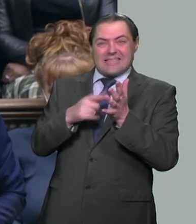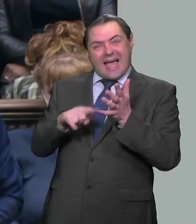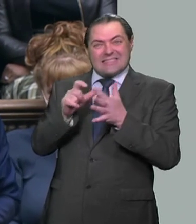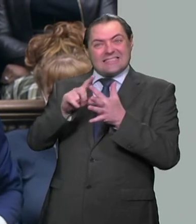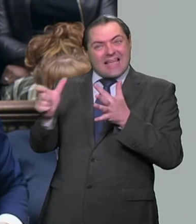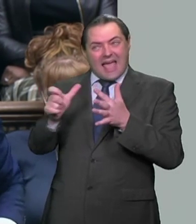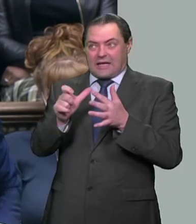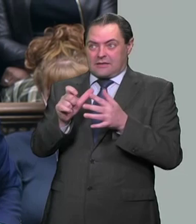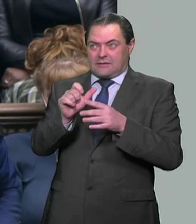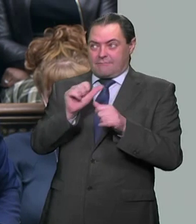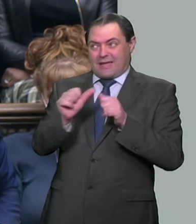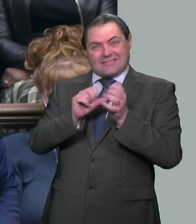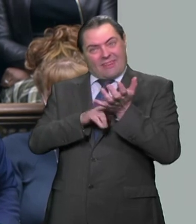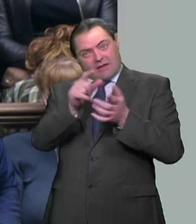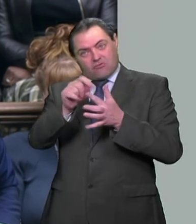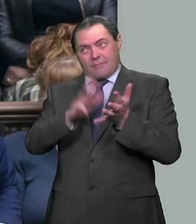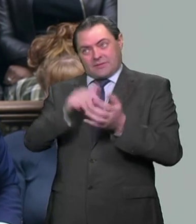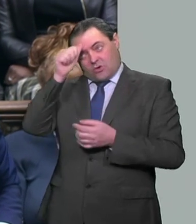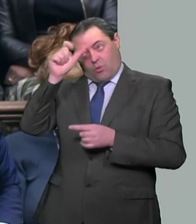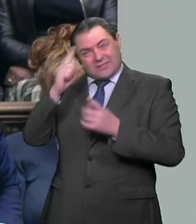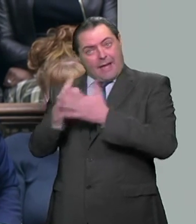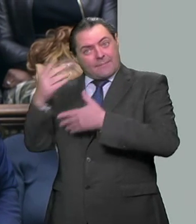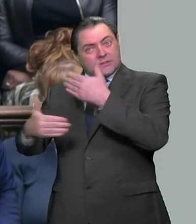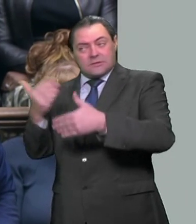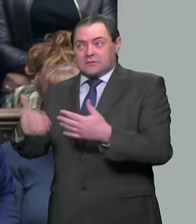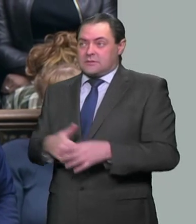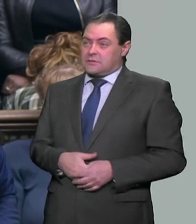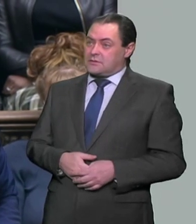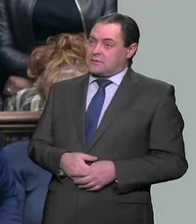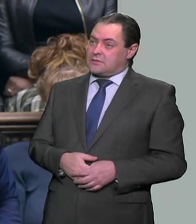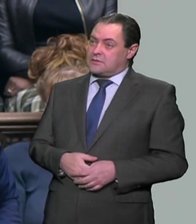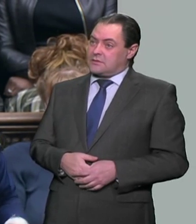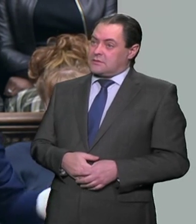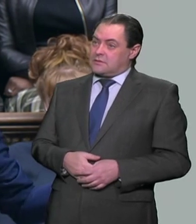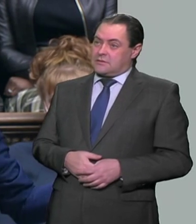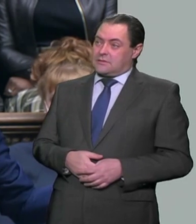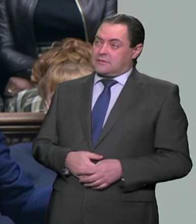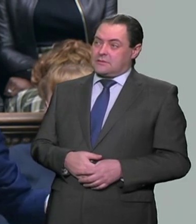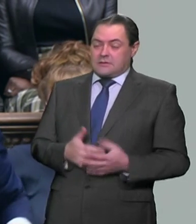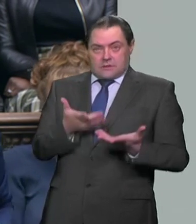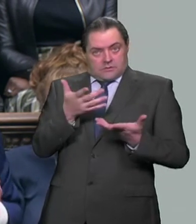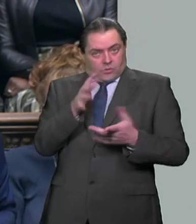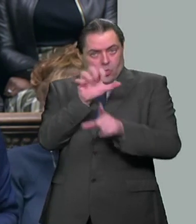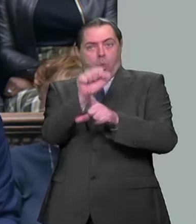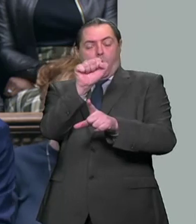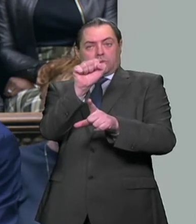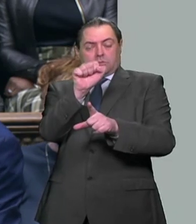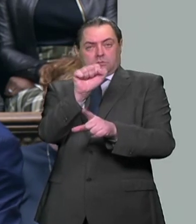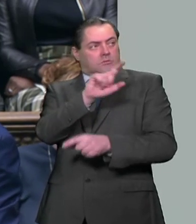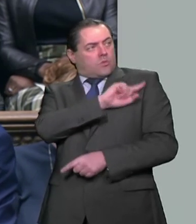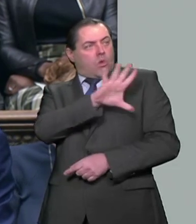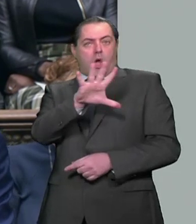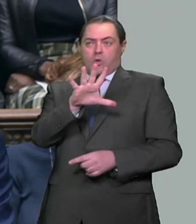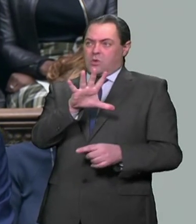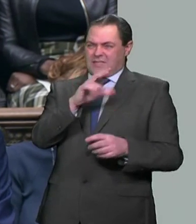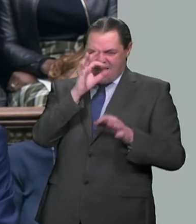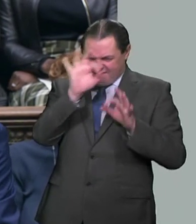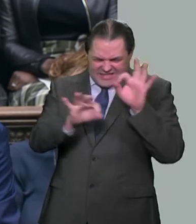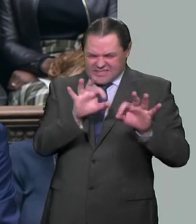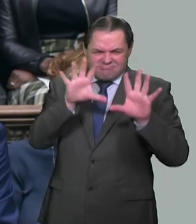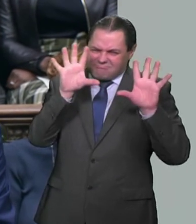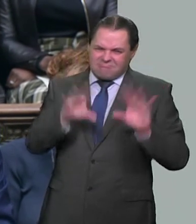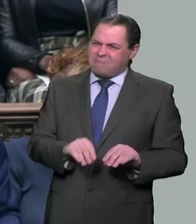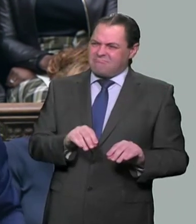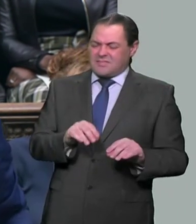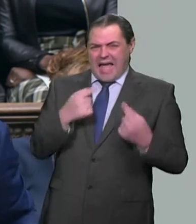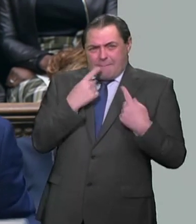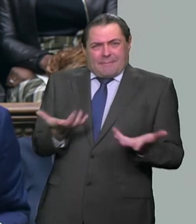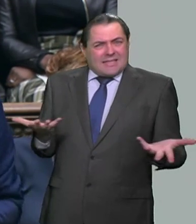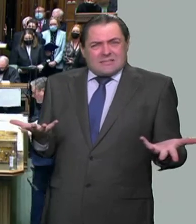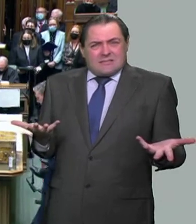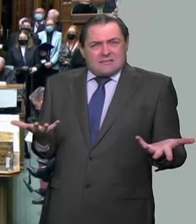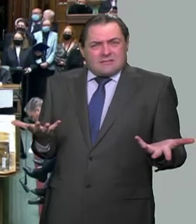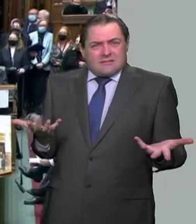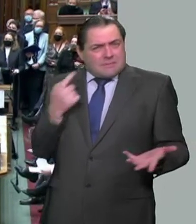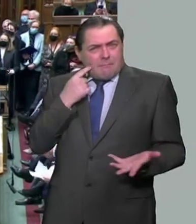The Prime Minister has been caught red-handed; why does he not end the investigation right now by just admitting it?